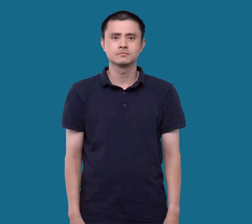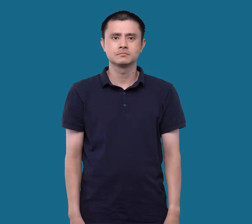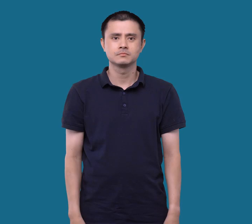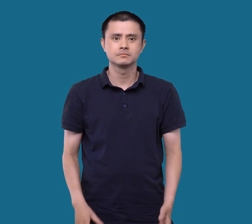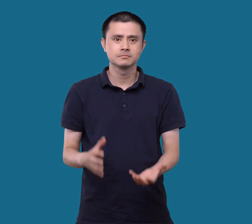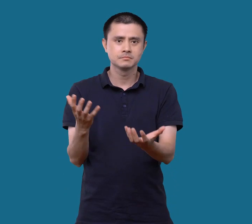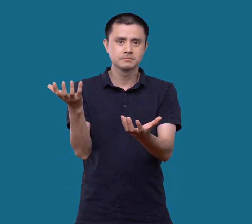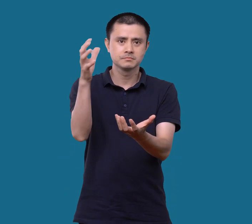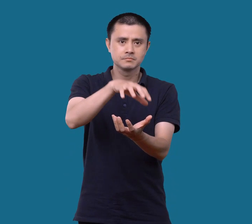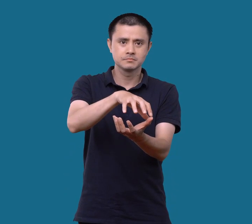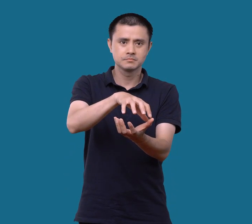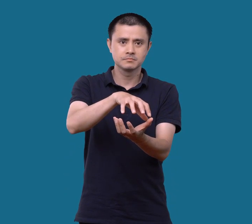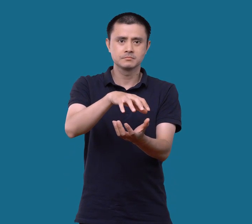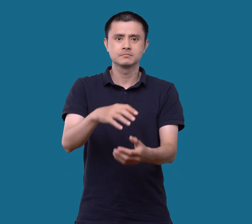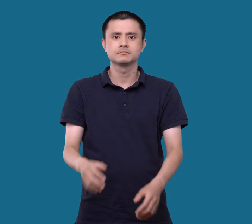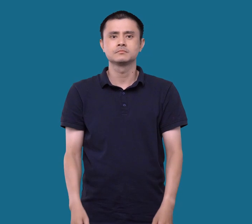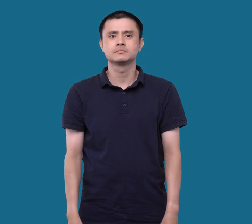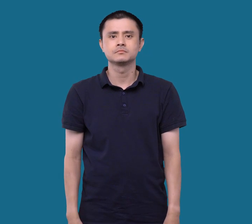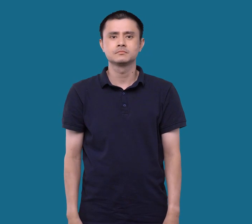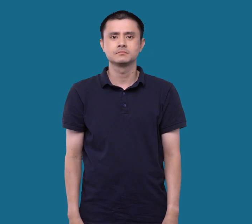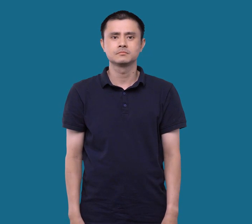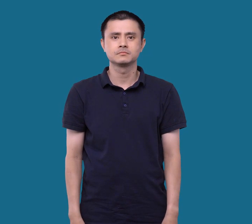nắp